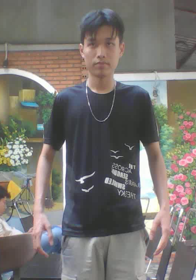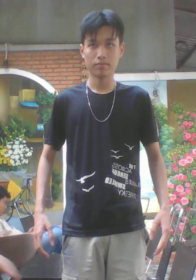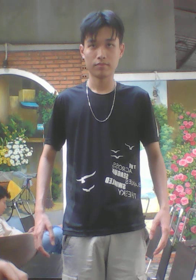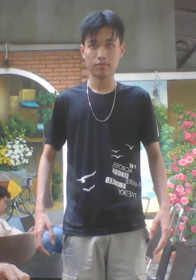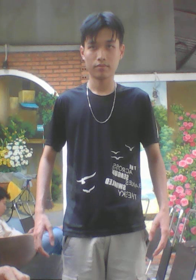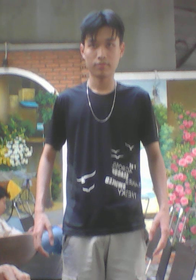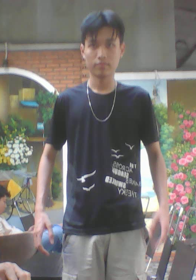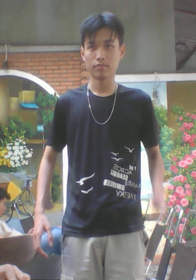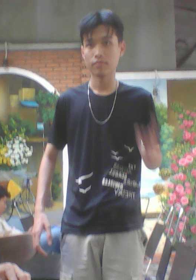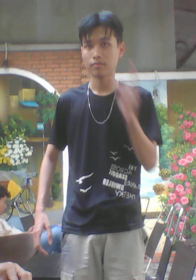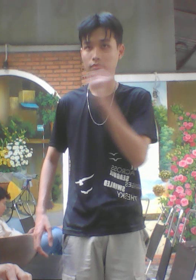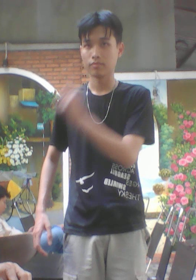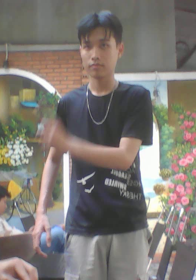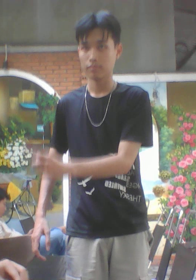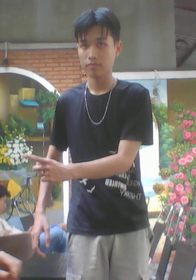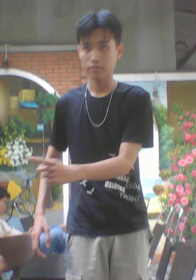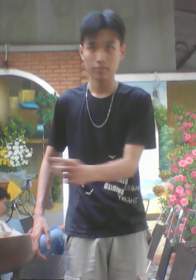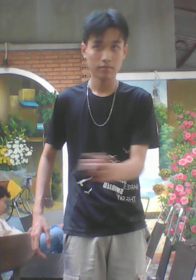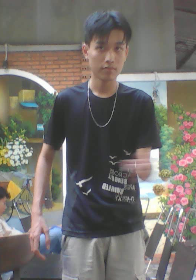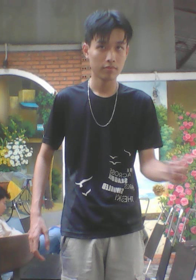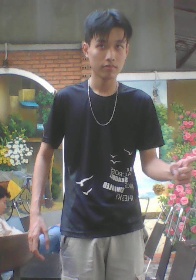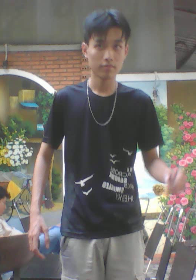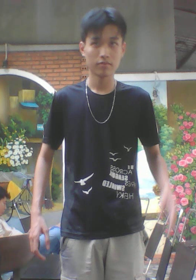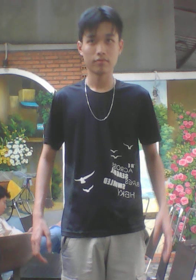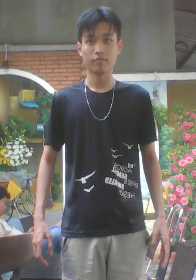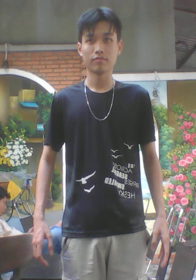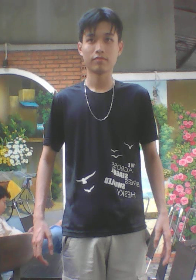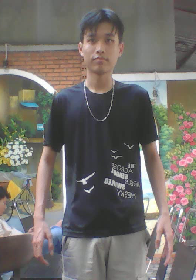cac ban